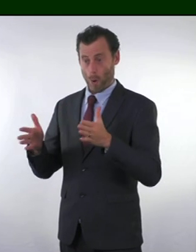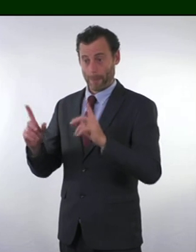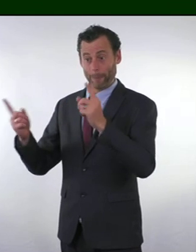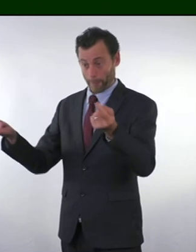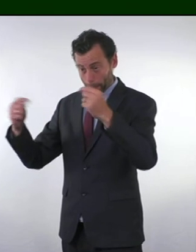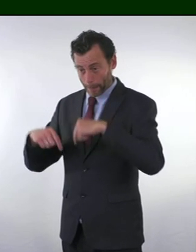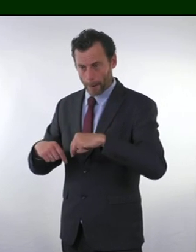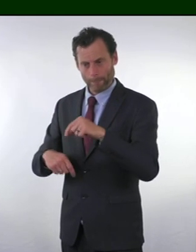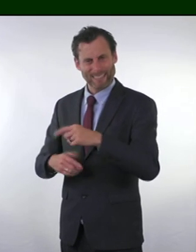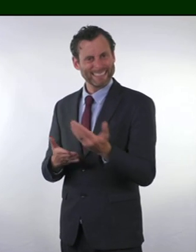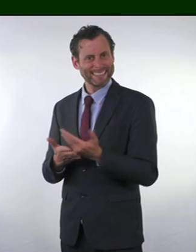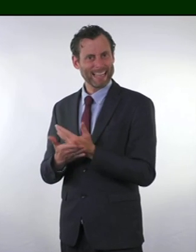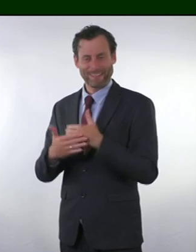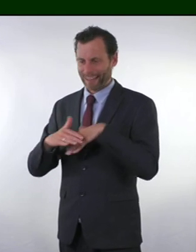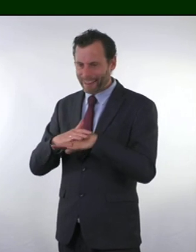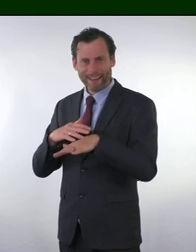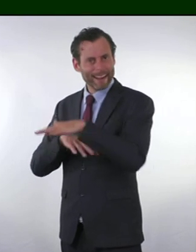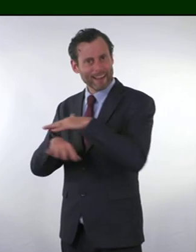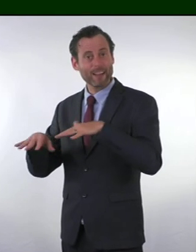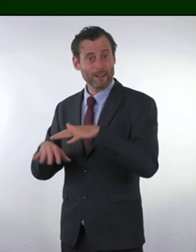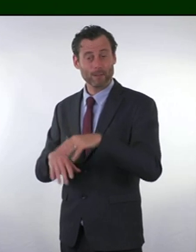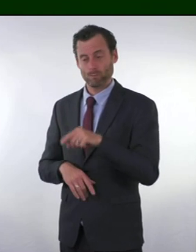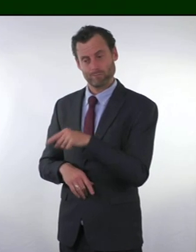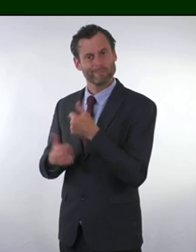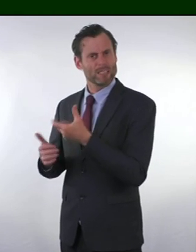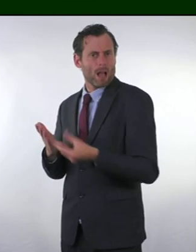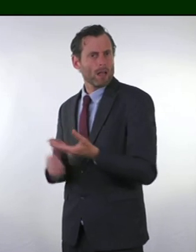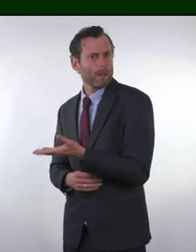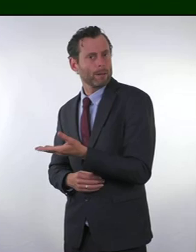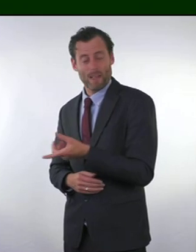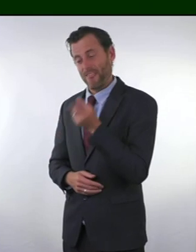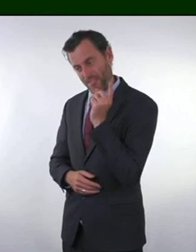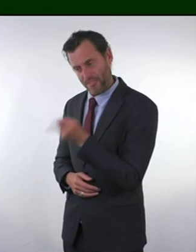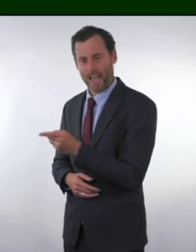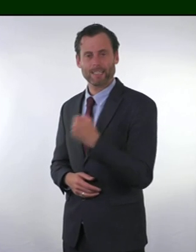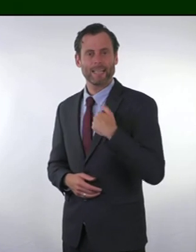They have made an enormous effort to be able to welcome us back.